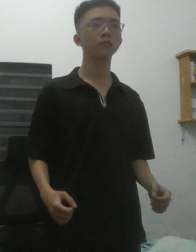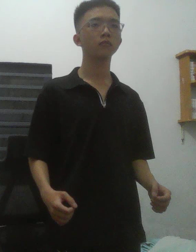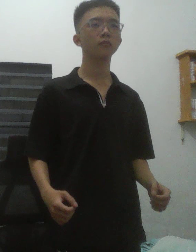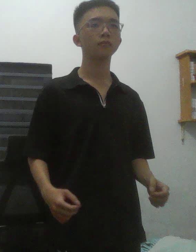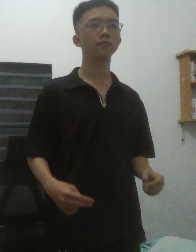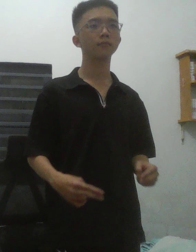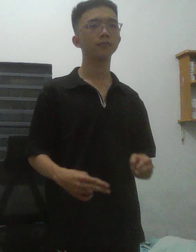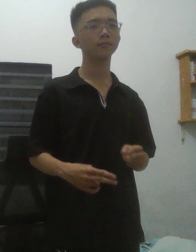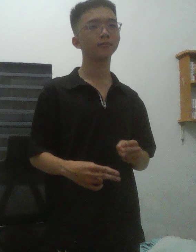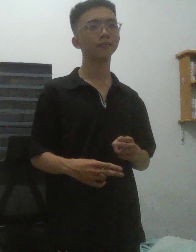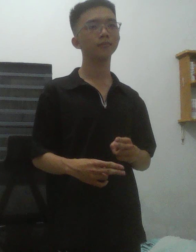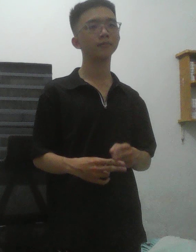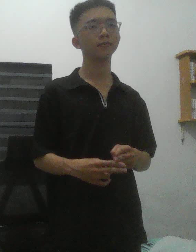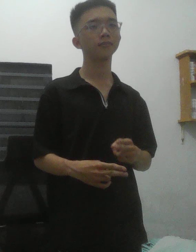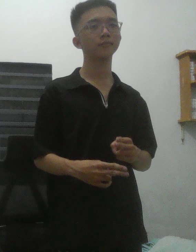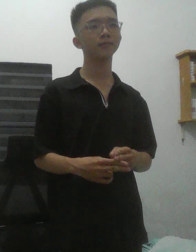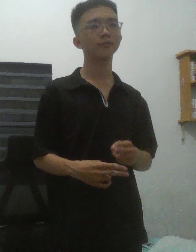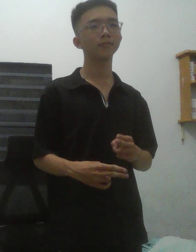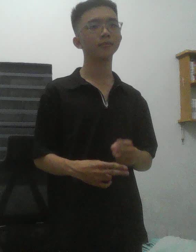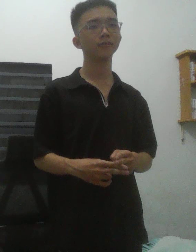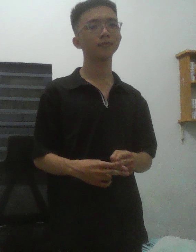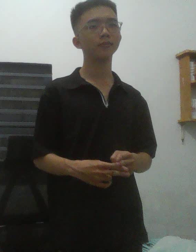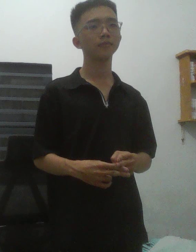ten